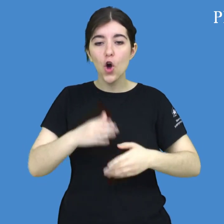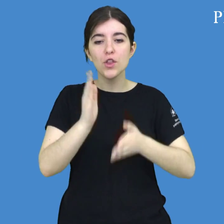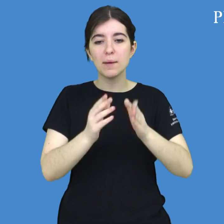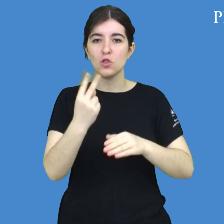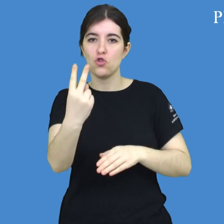terapia